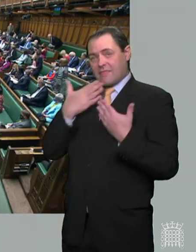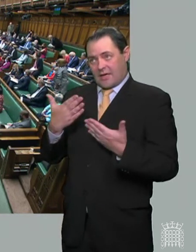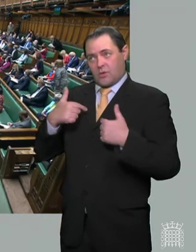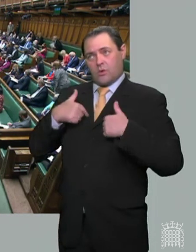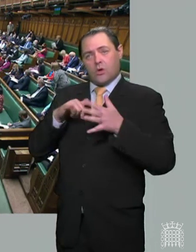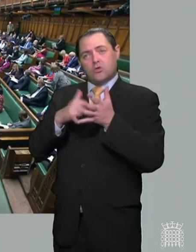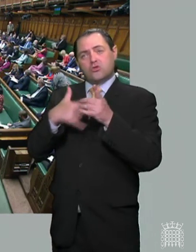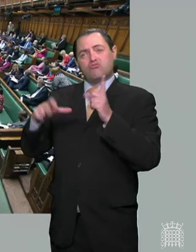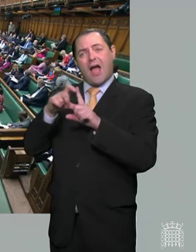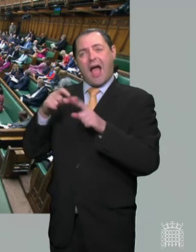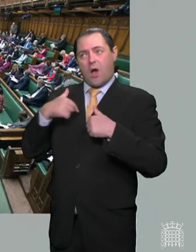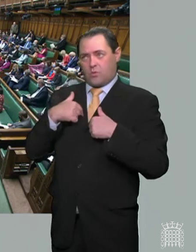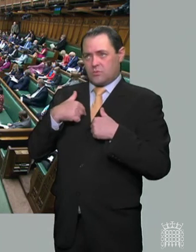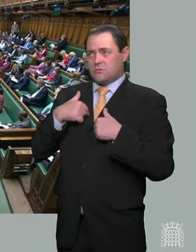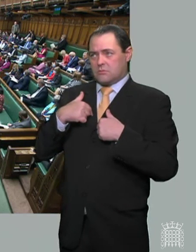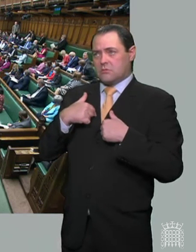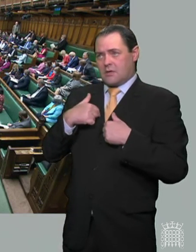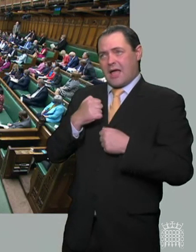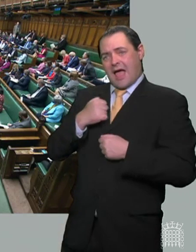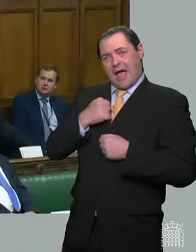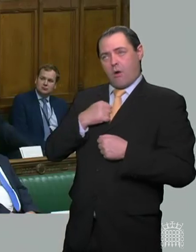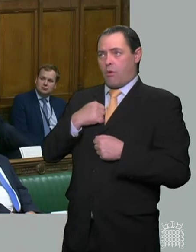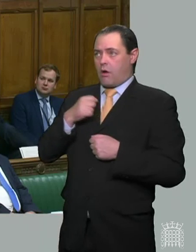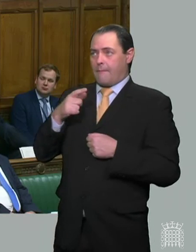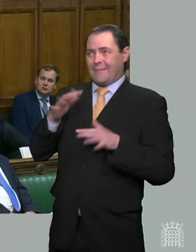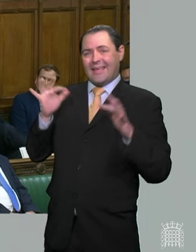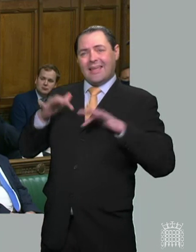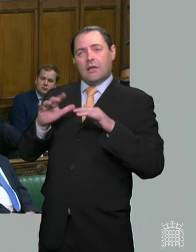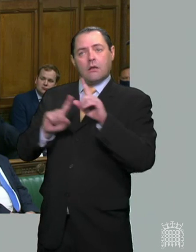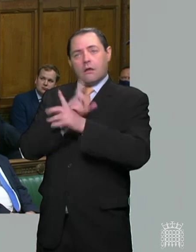In Stroud the Nailsworth Climate Action Network held a well-attended retrofit fair